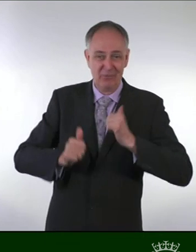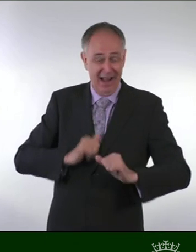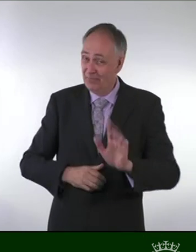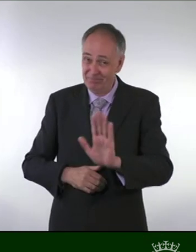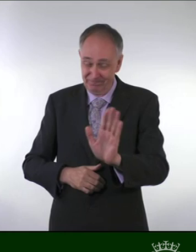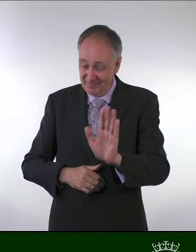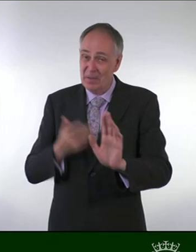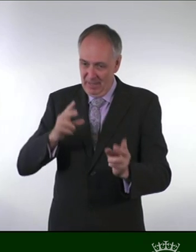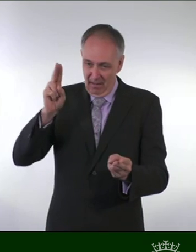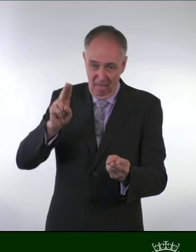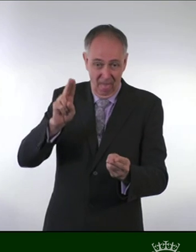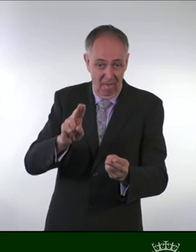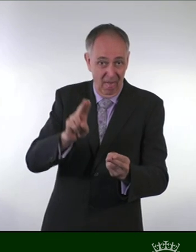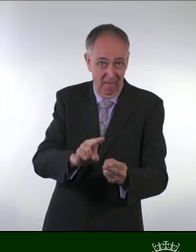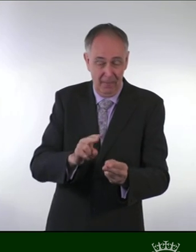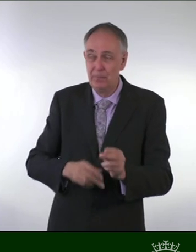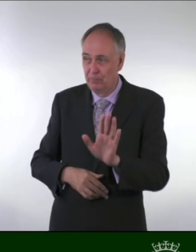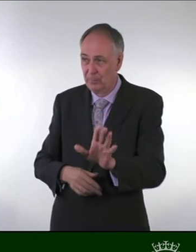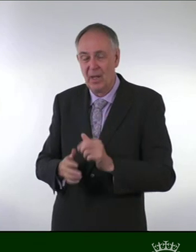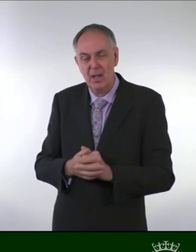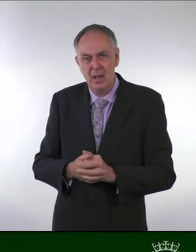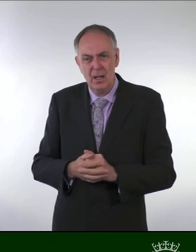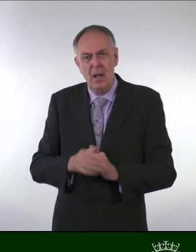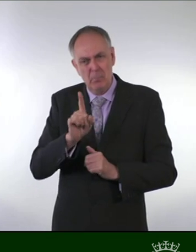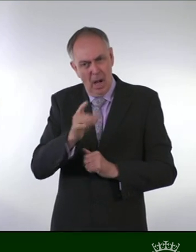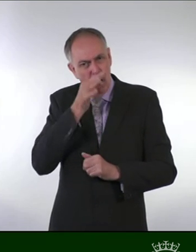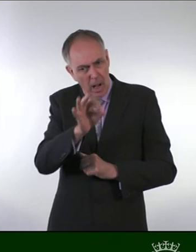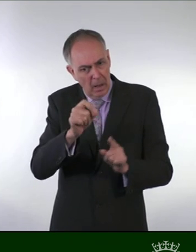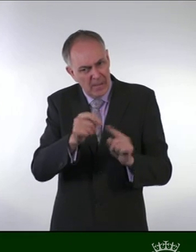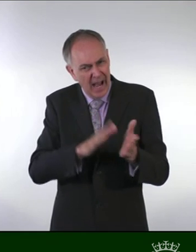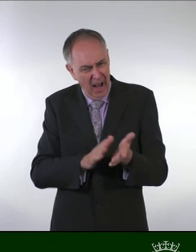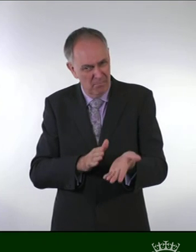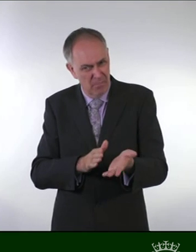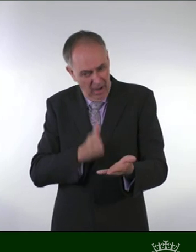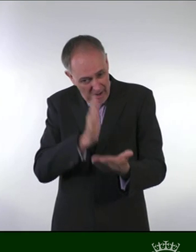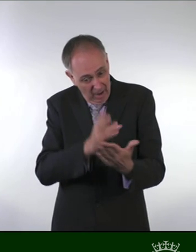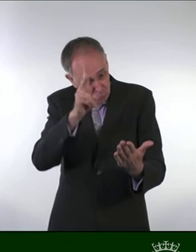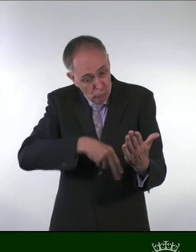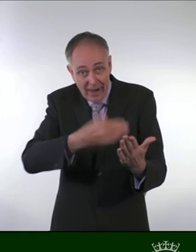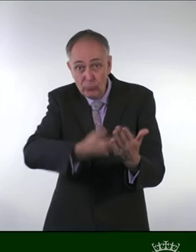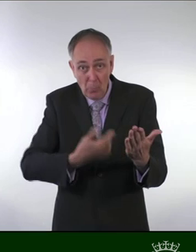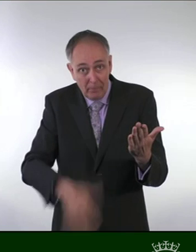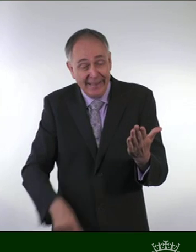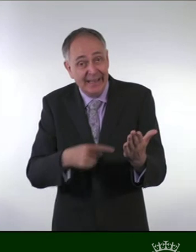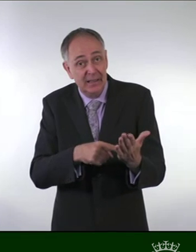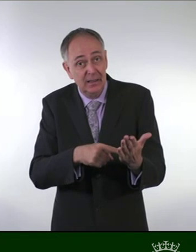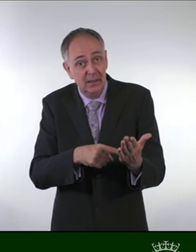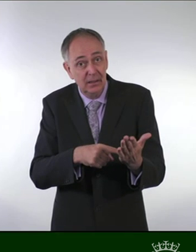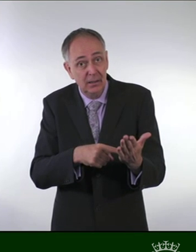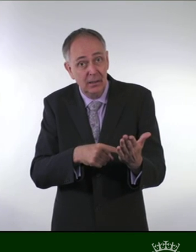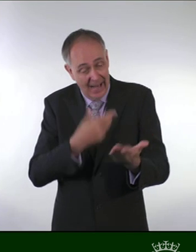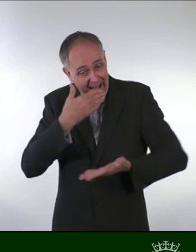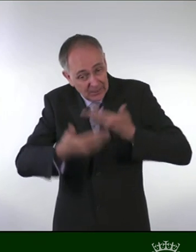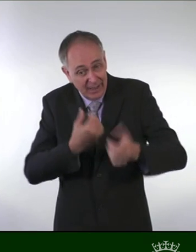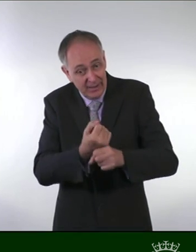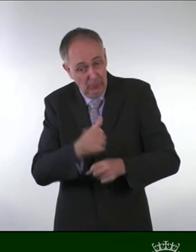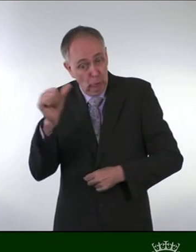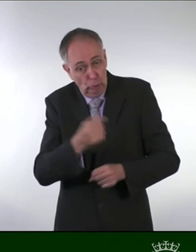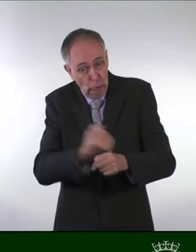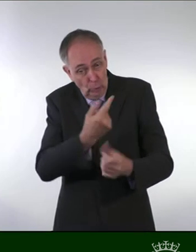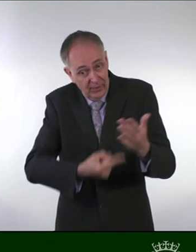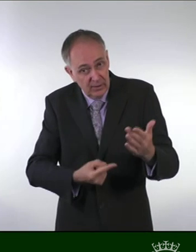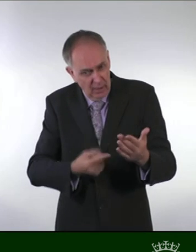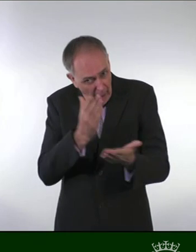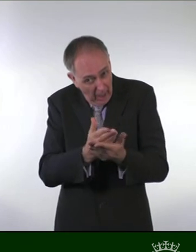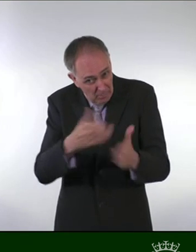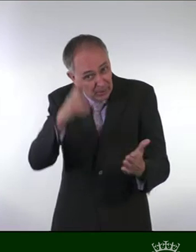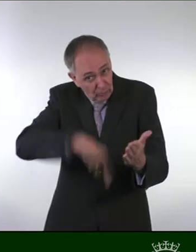But I have to ask, in the light of the last few questions: has the Prime Minister actually read this report that sets out the reasonable worst-case scenario and tells the Government what they need to do about it in the next six weeks?